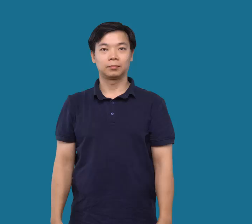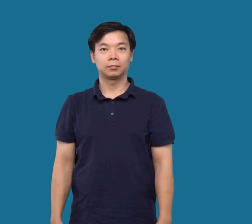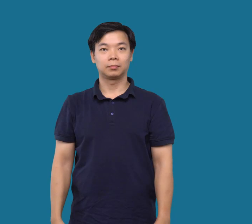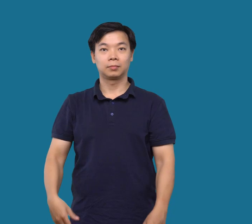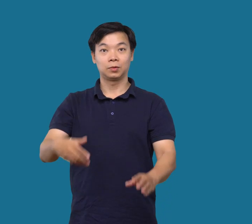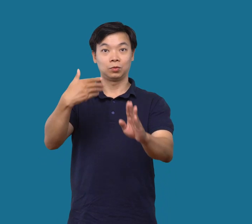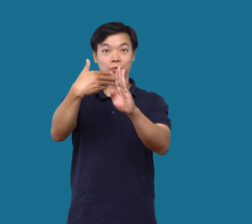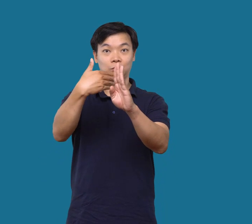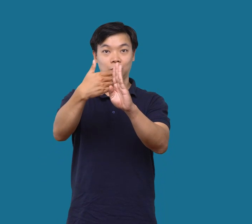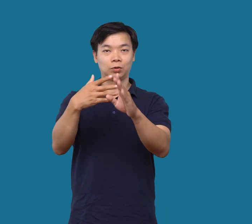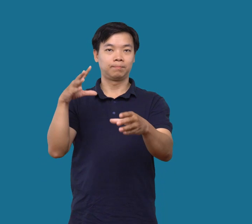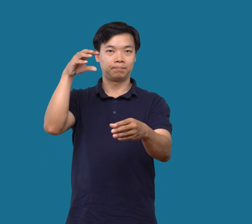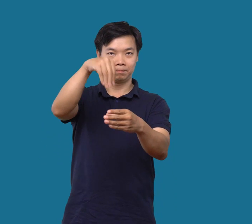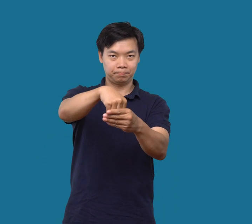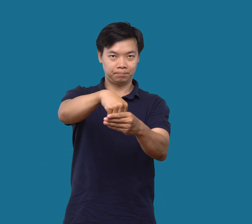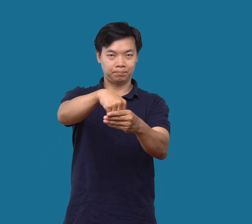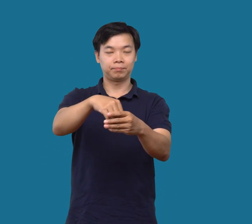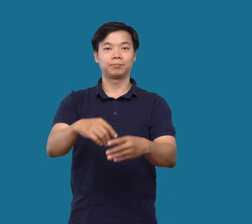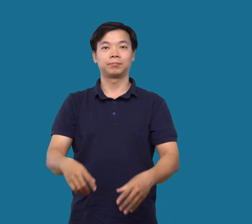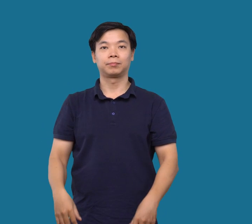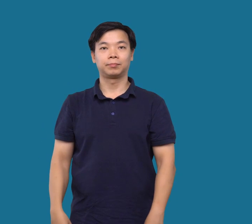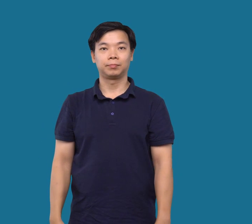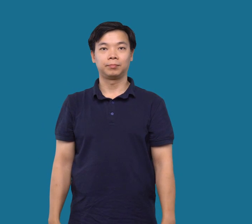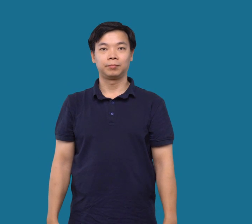nhập trường